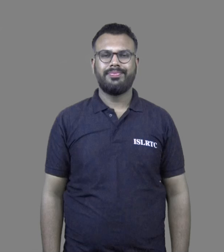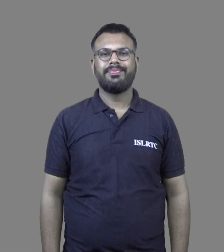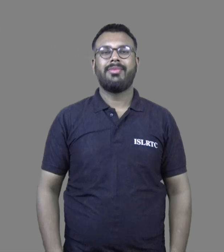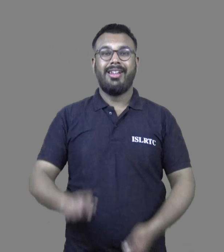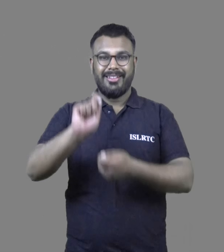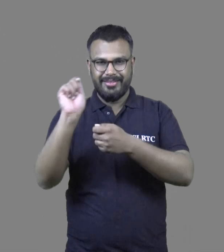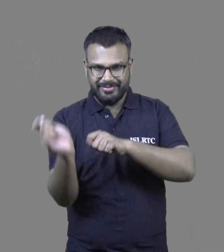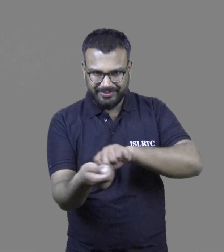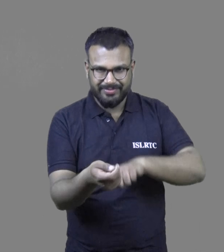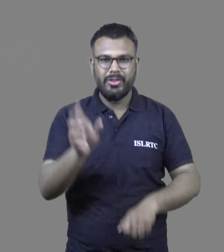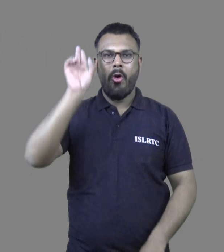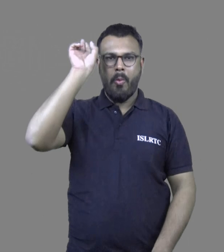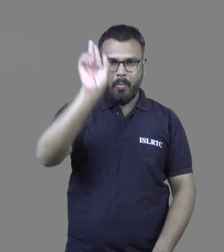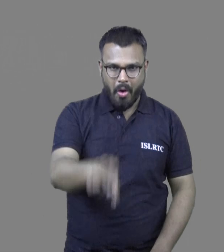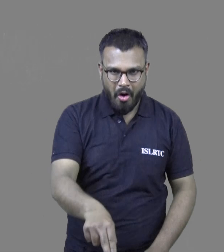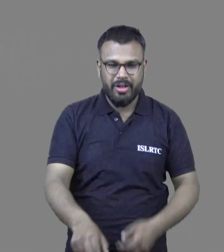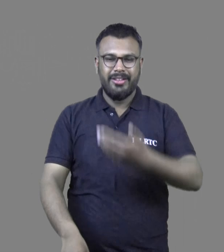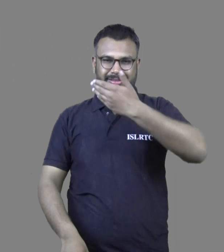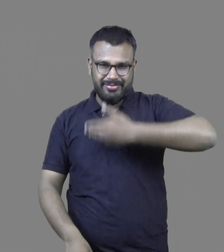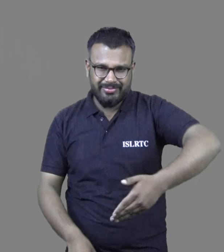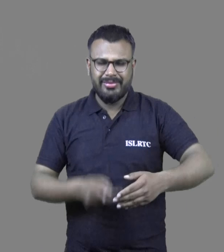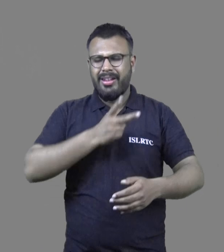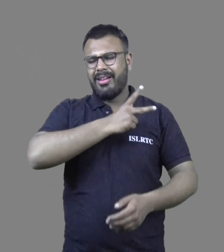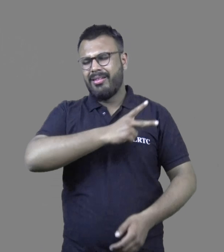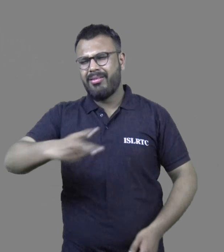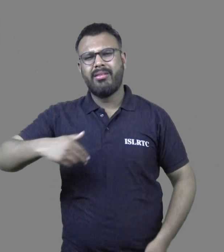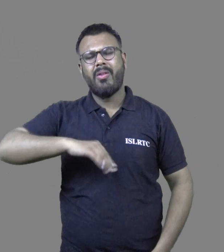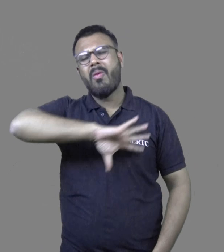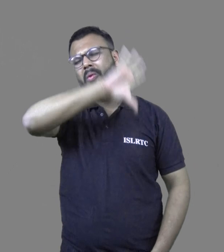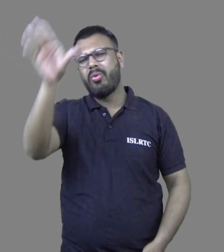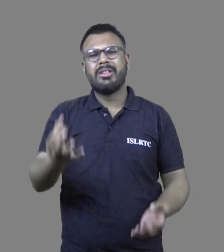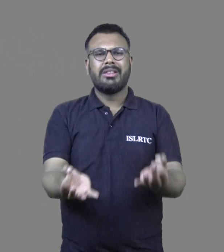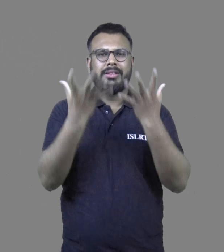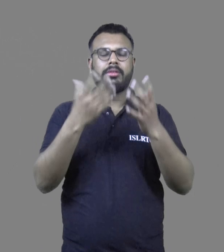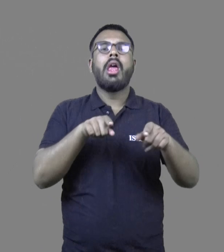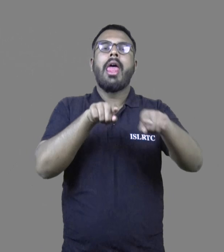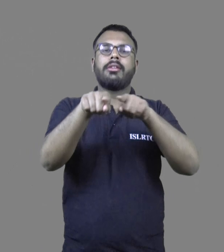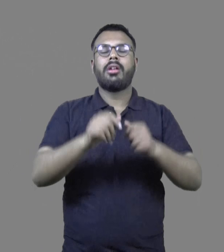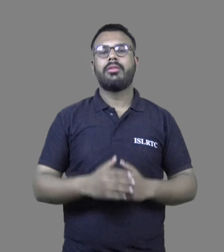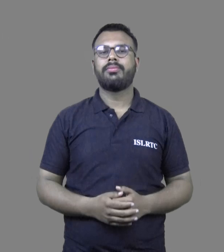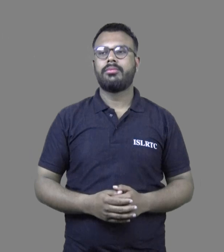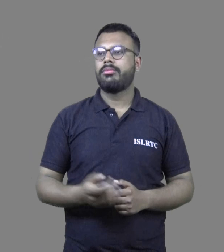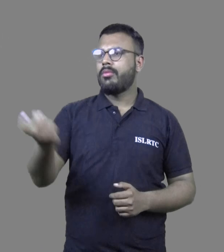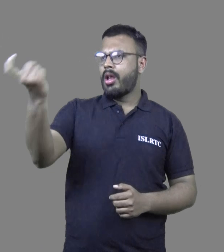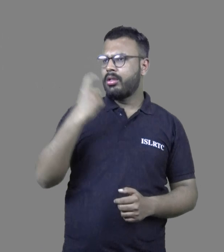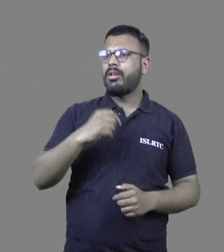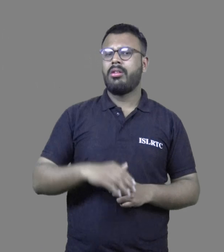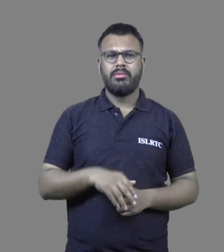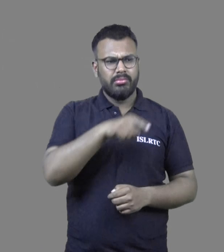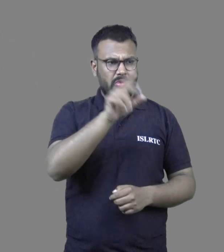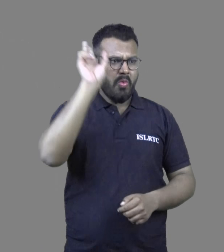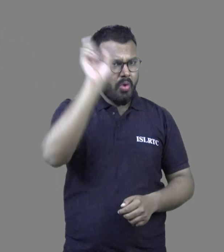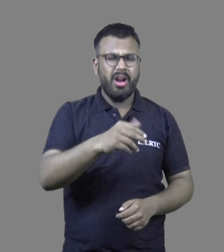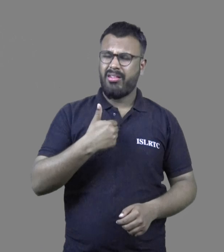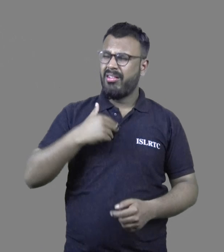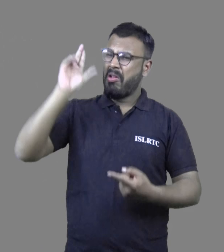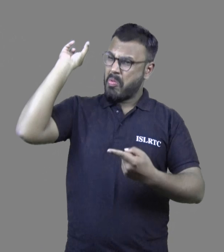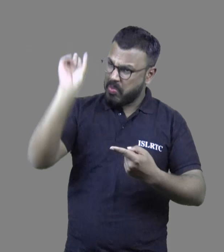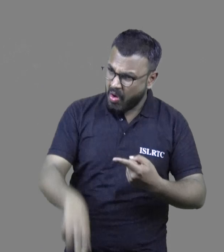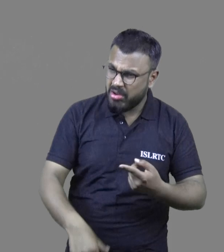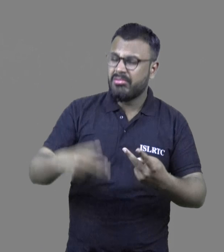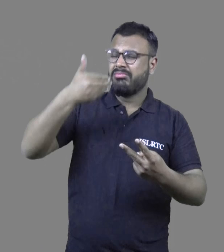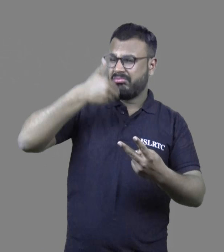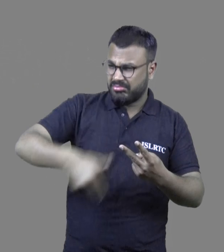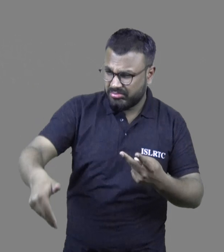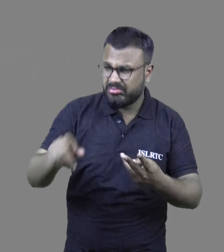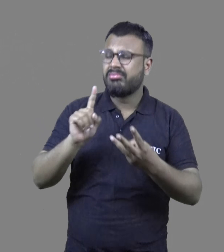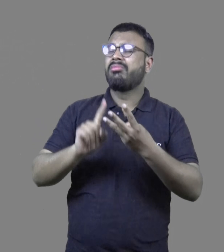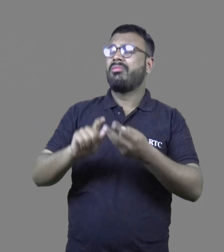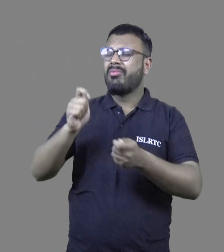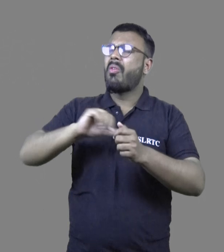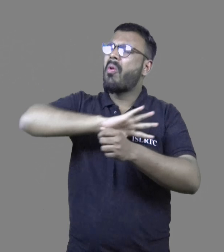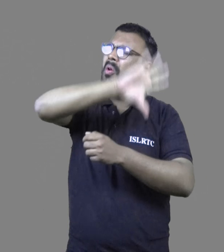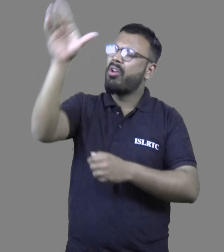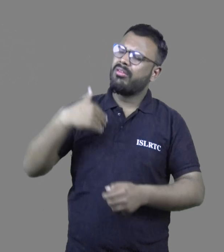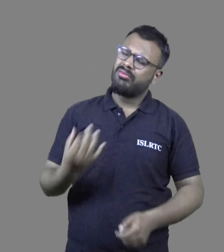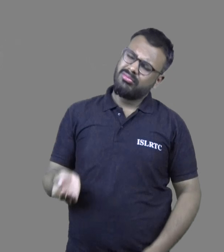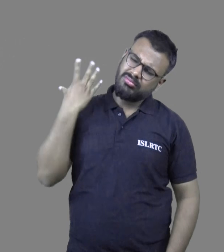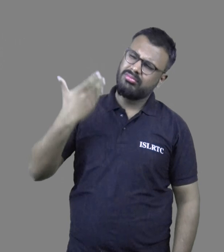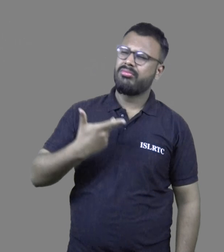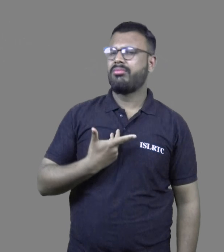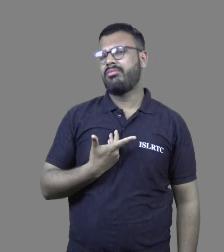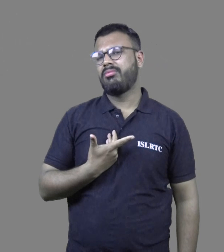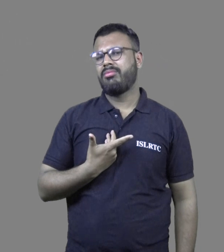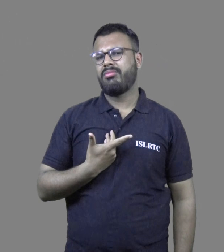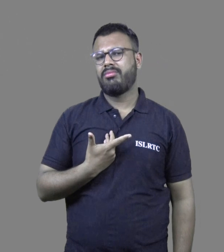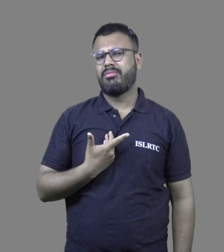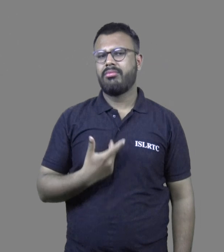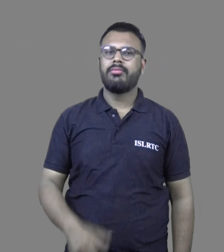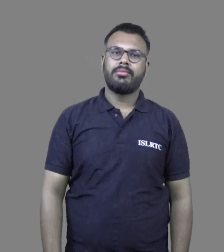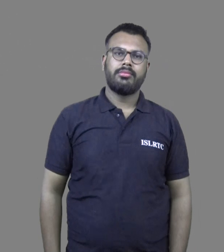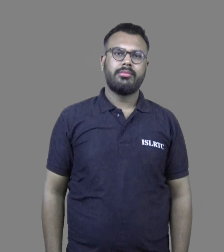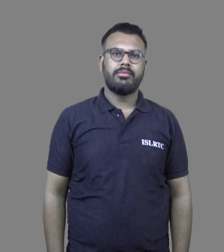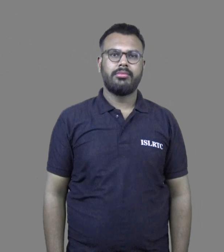All rounder